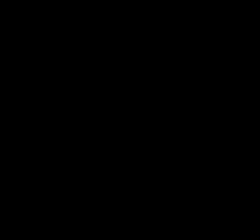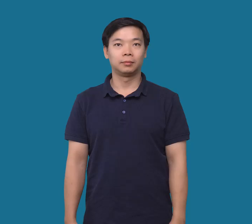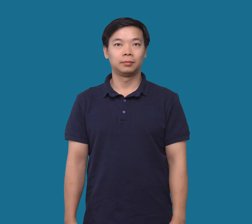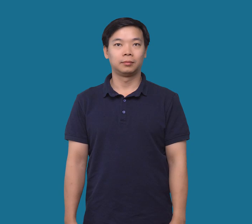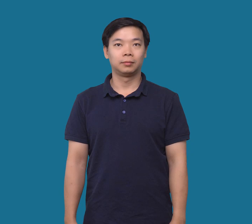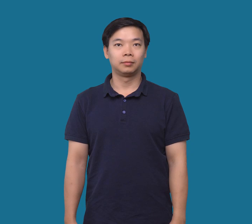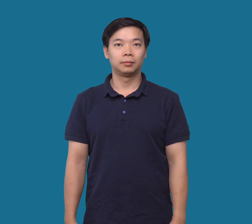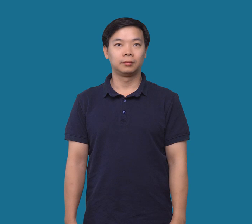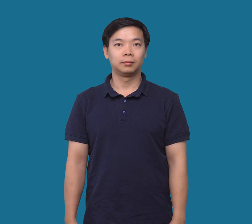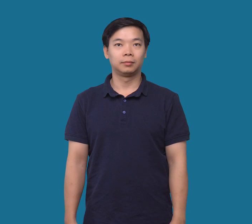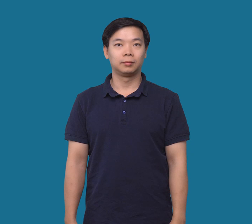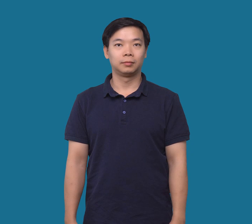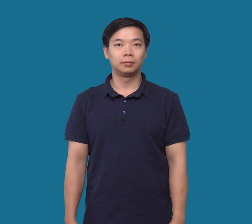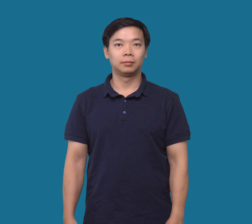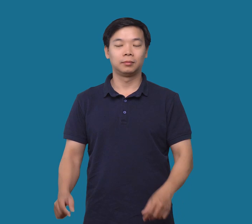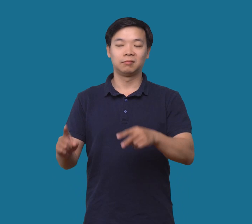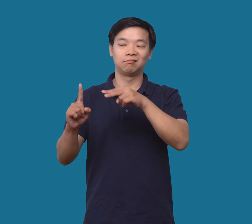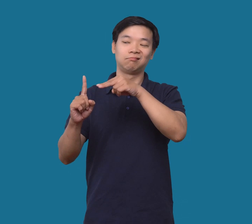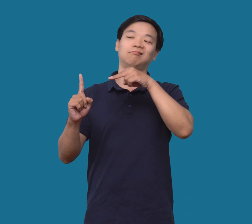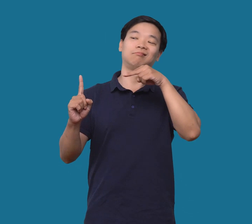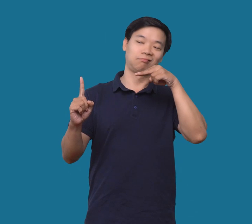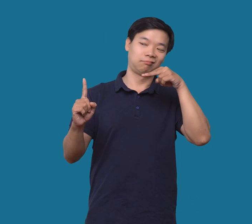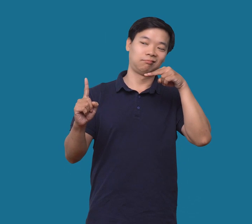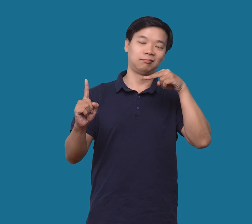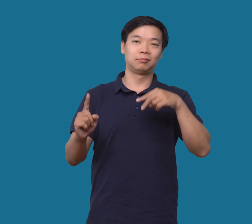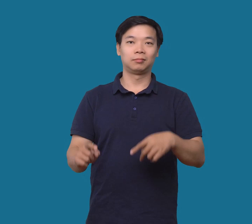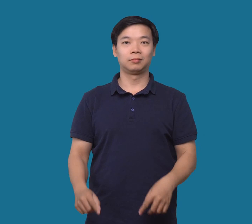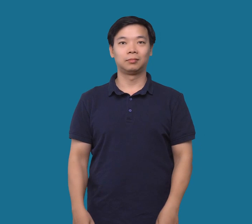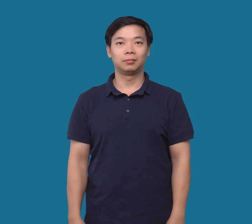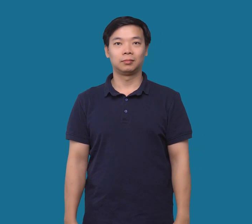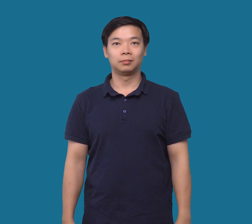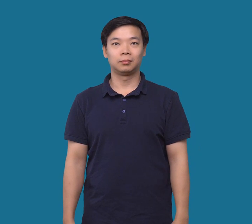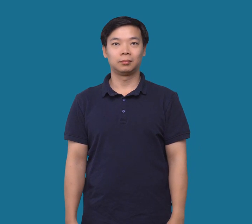ác cảm